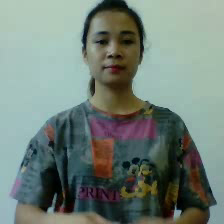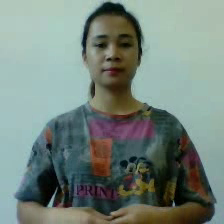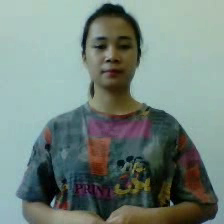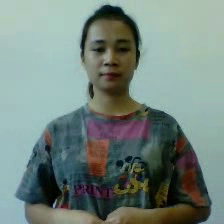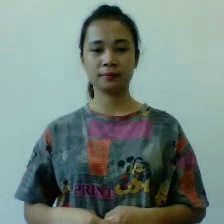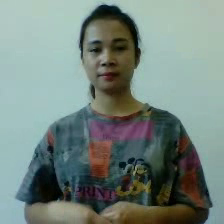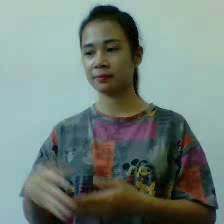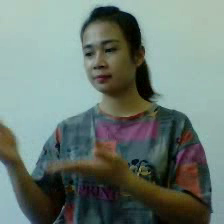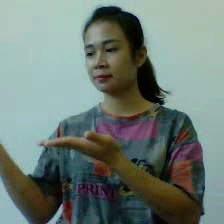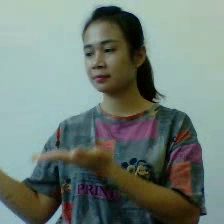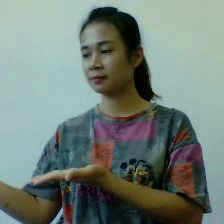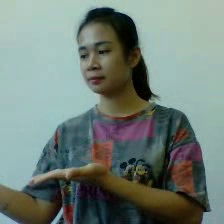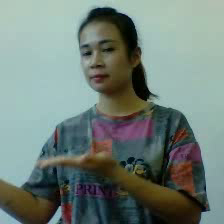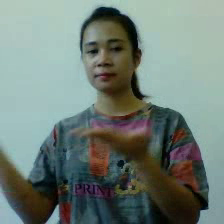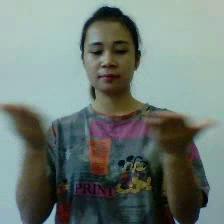Mời vào